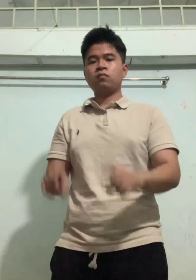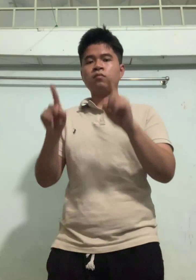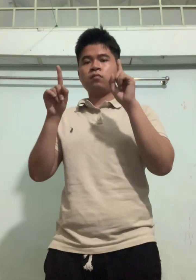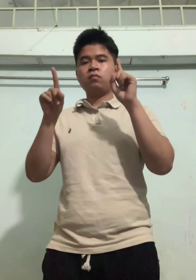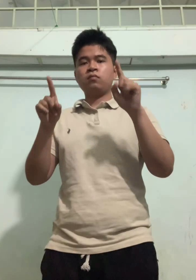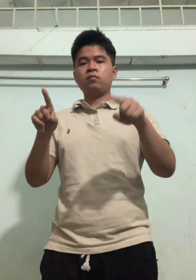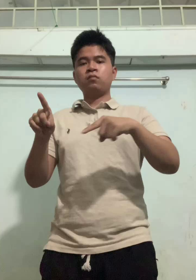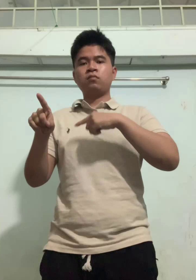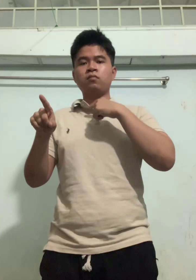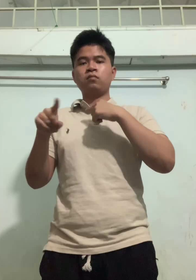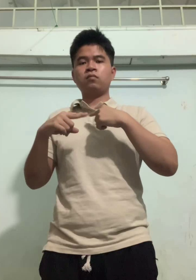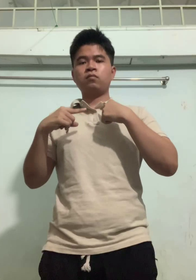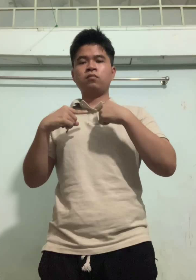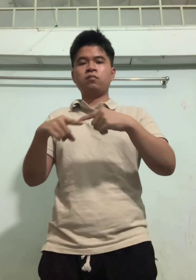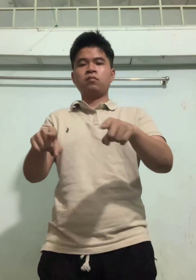phut